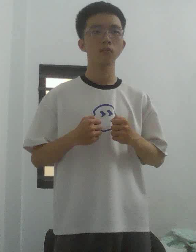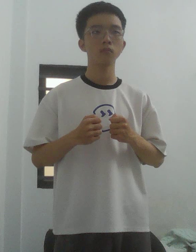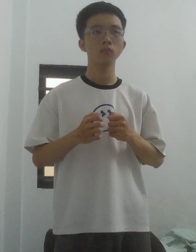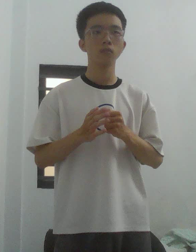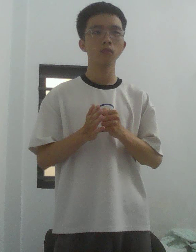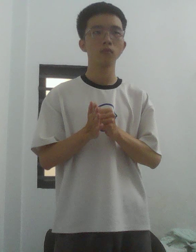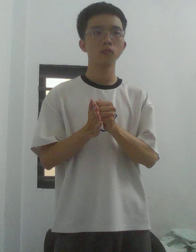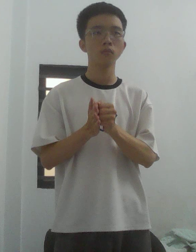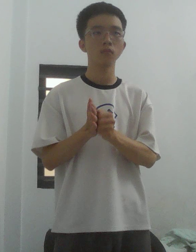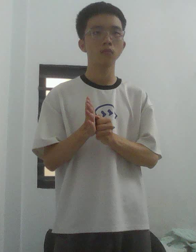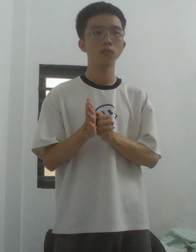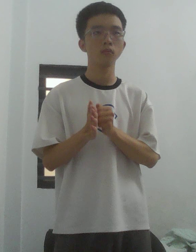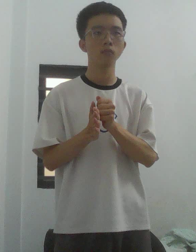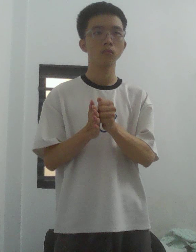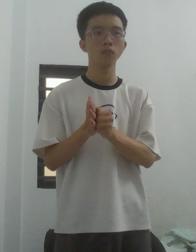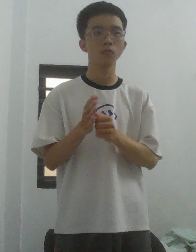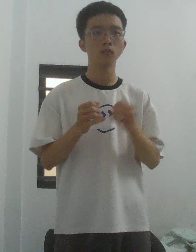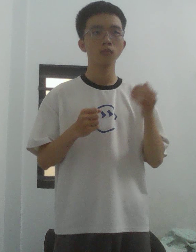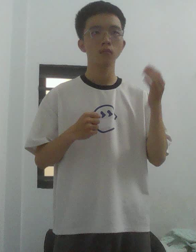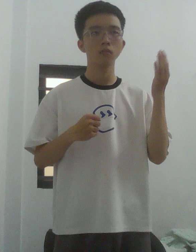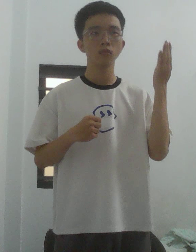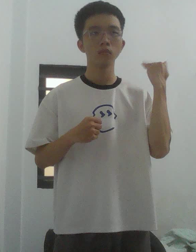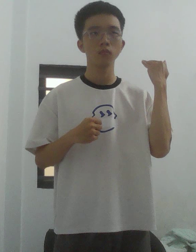thang truoc